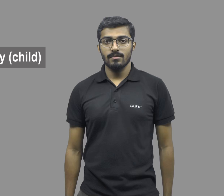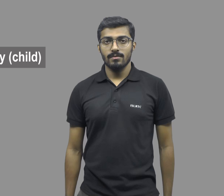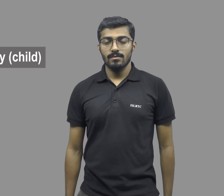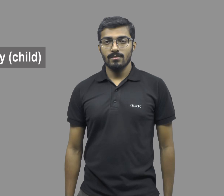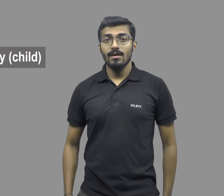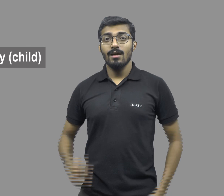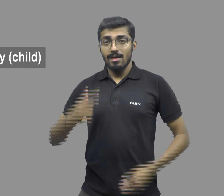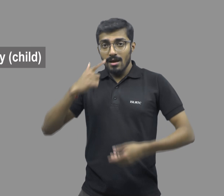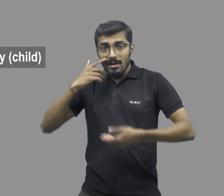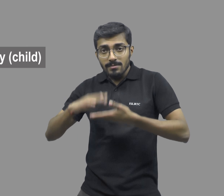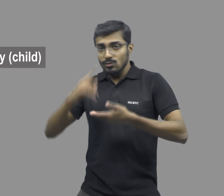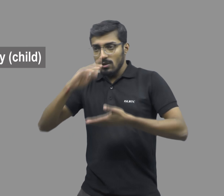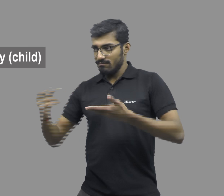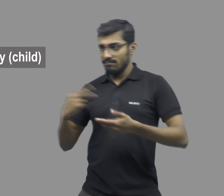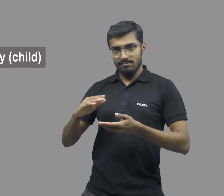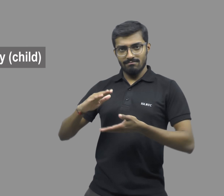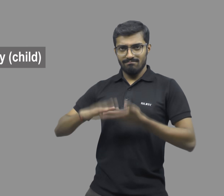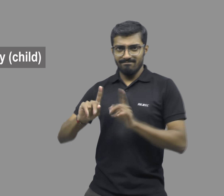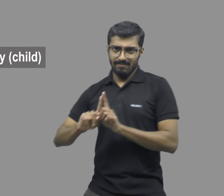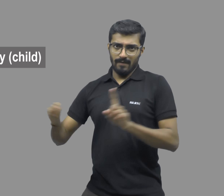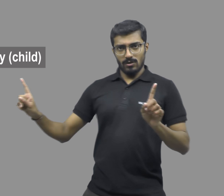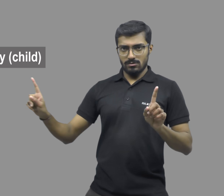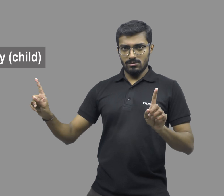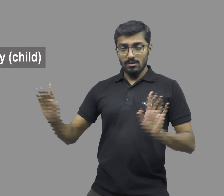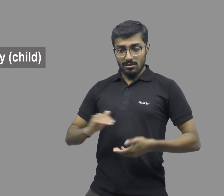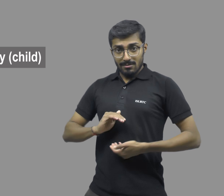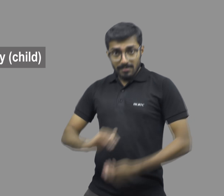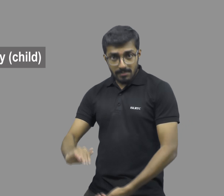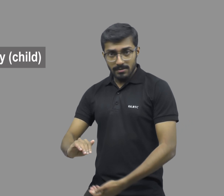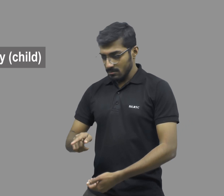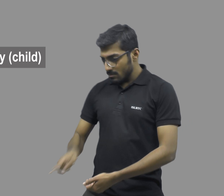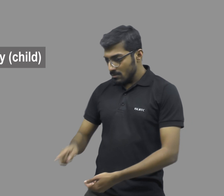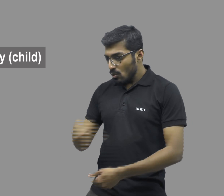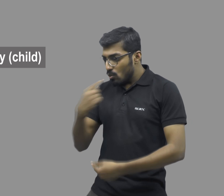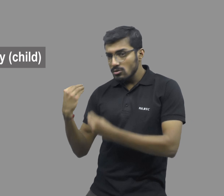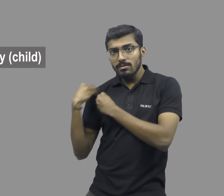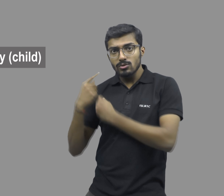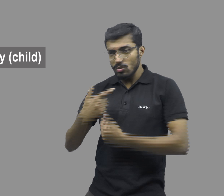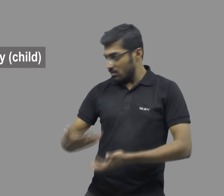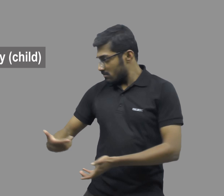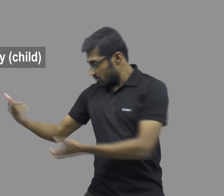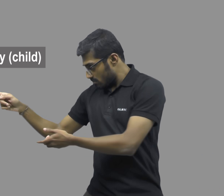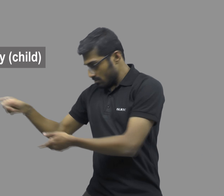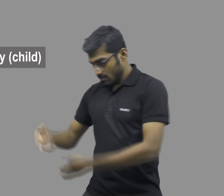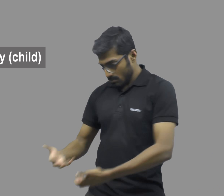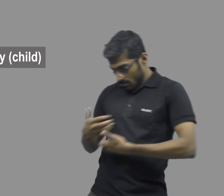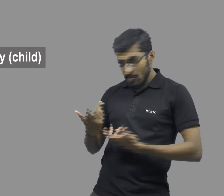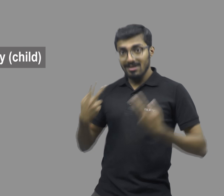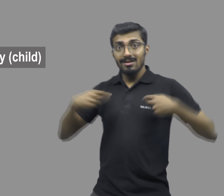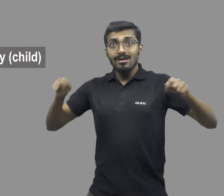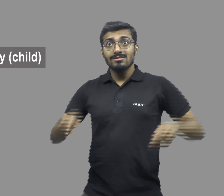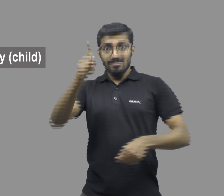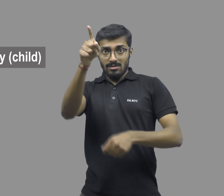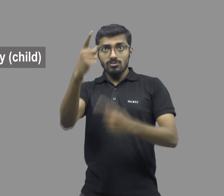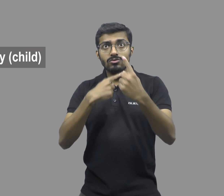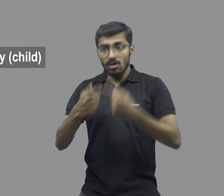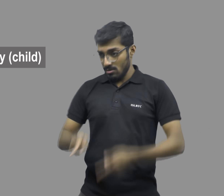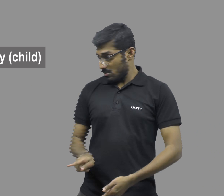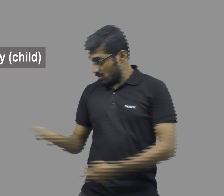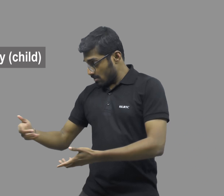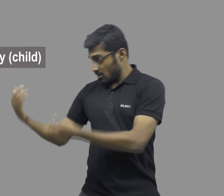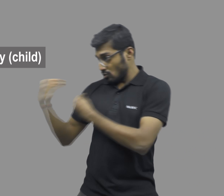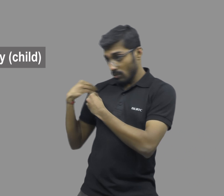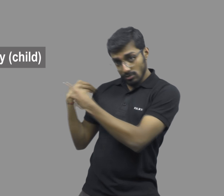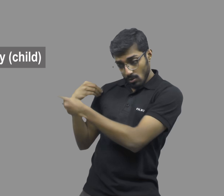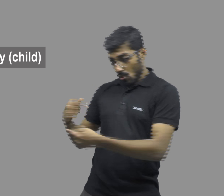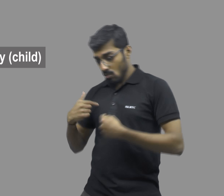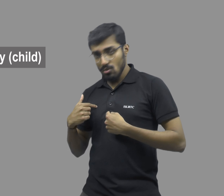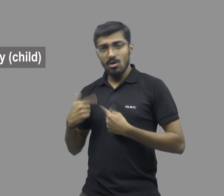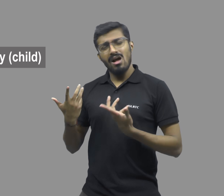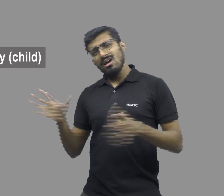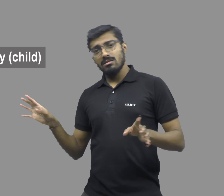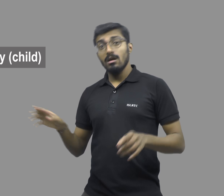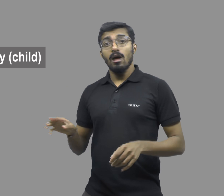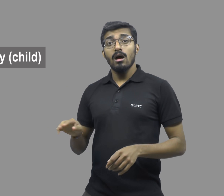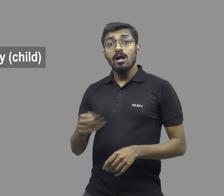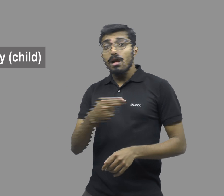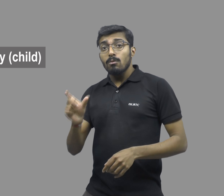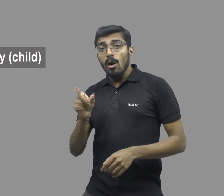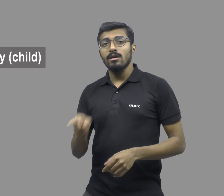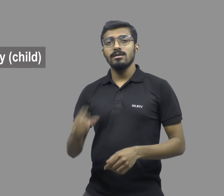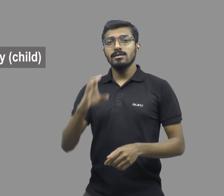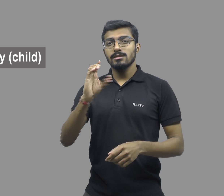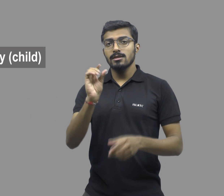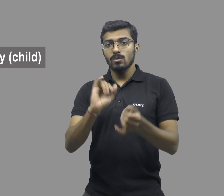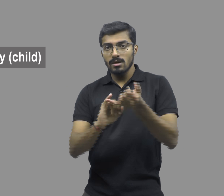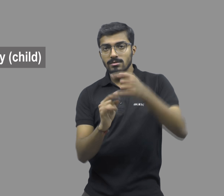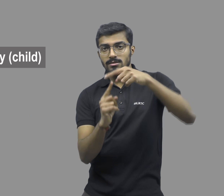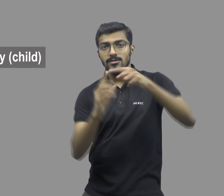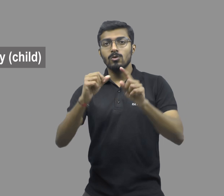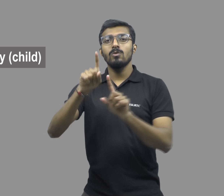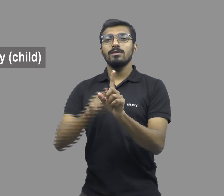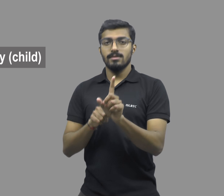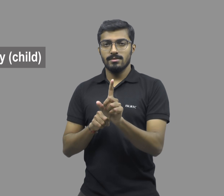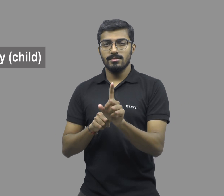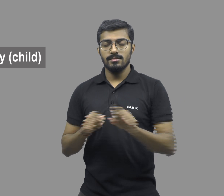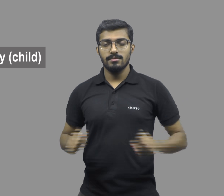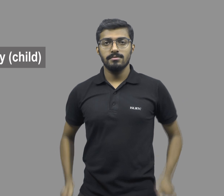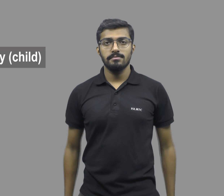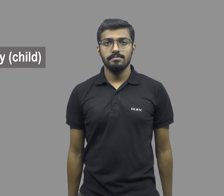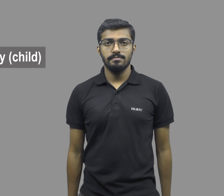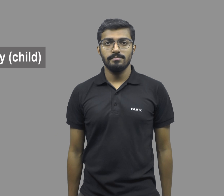Custody (Child)